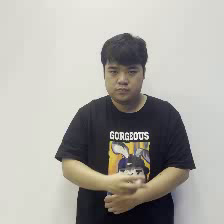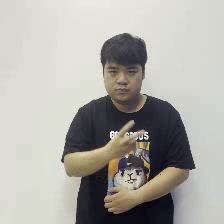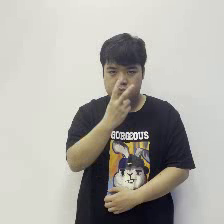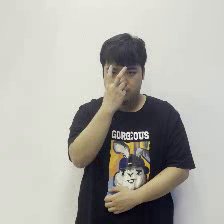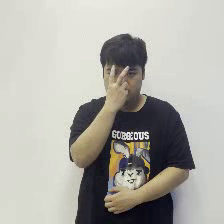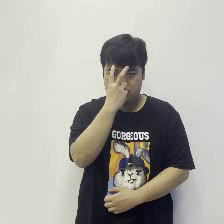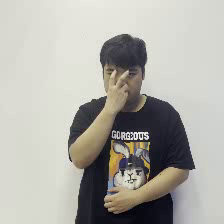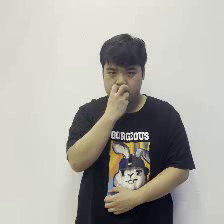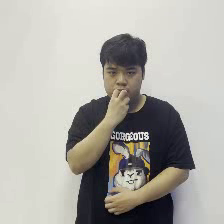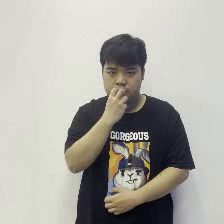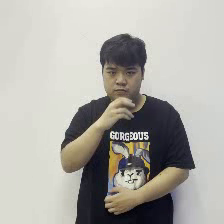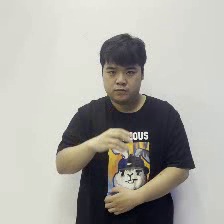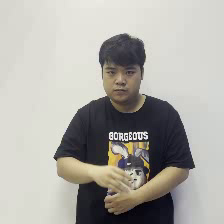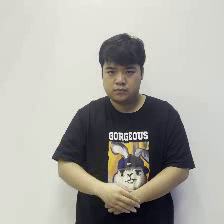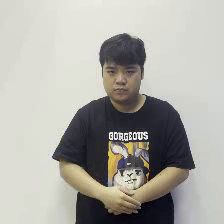Khóc